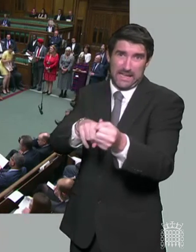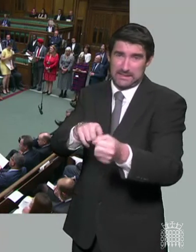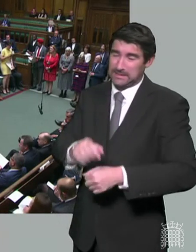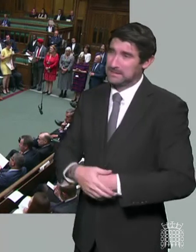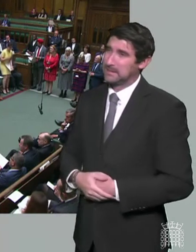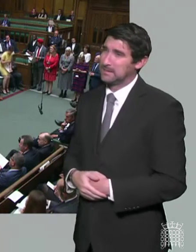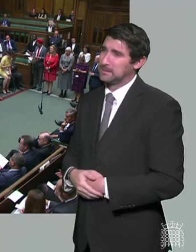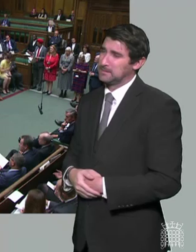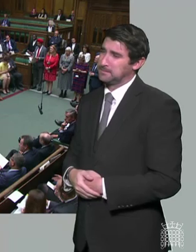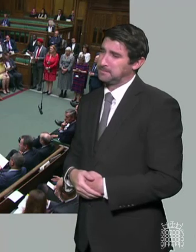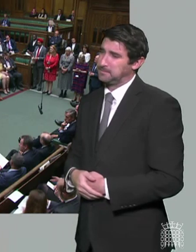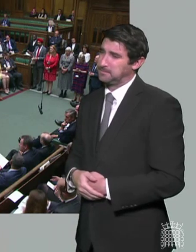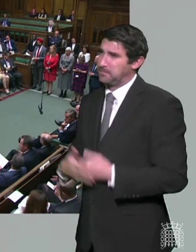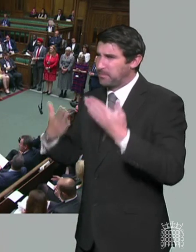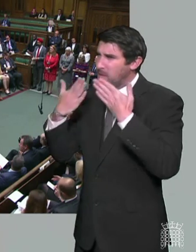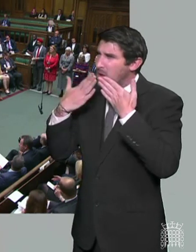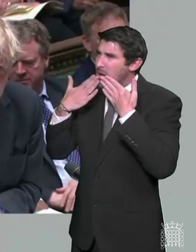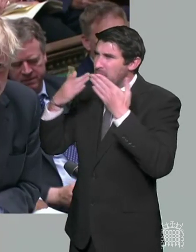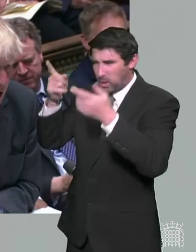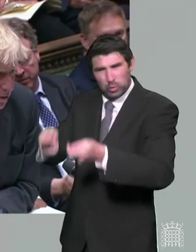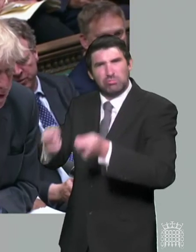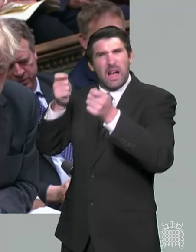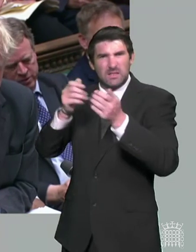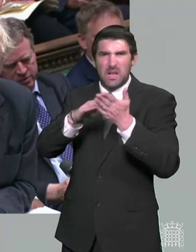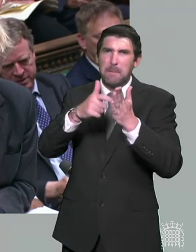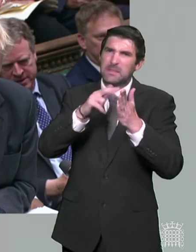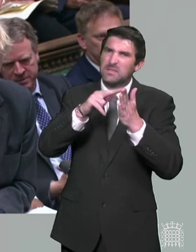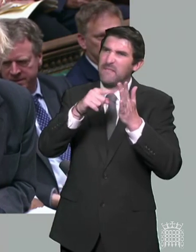I am really grateful to the honourable Gentleman for raising Mr Fitton’s case.